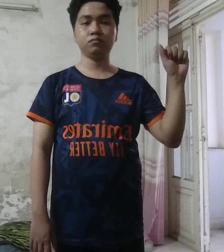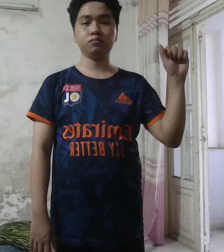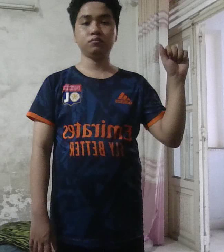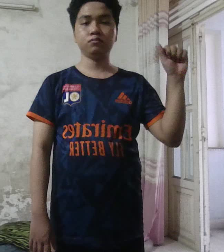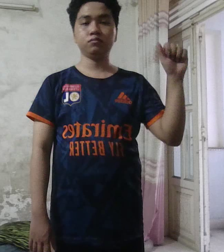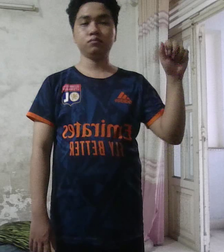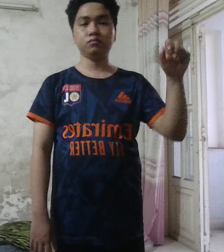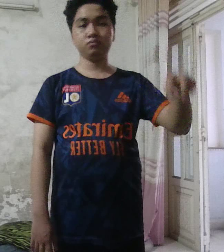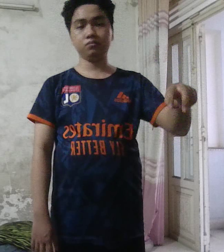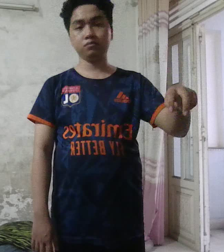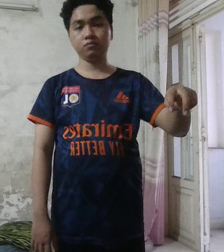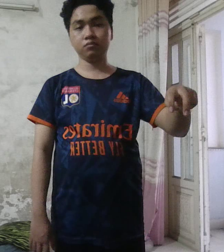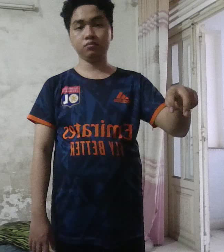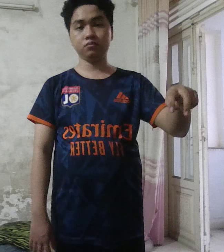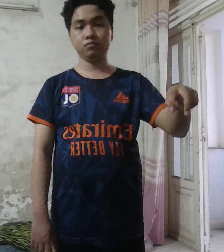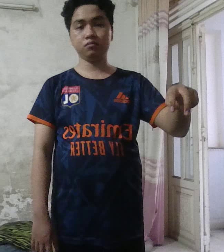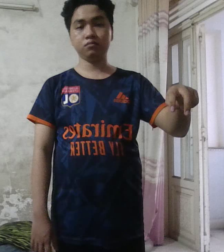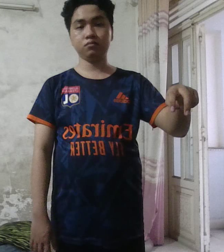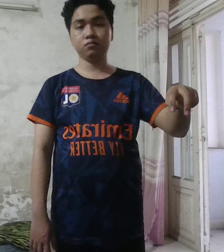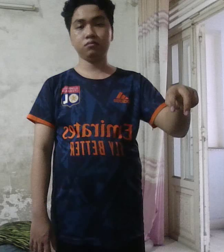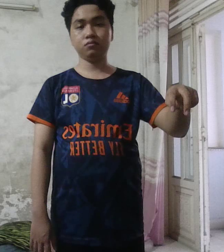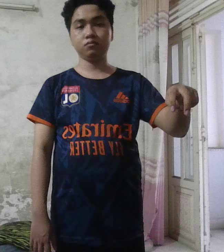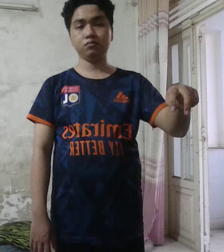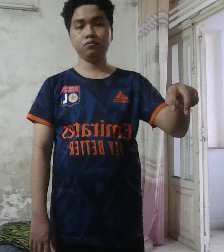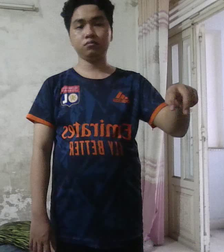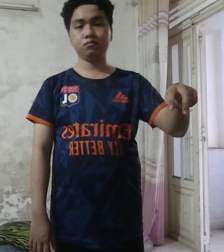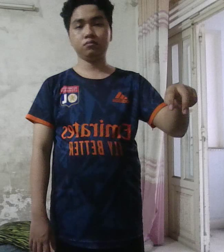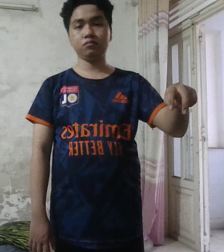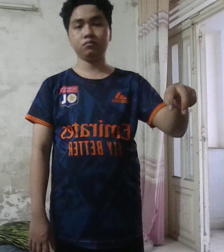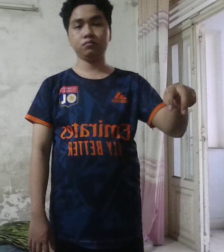â